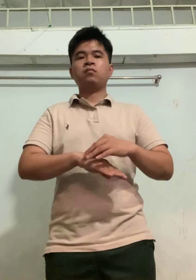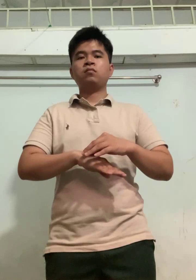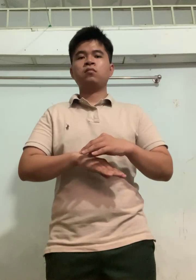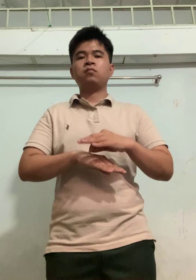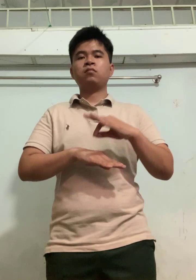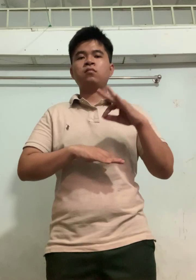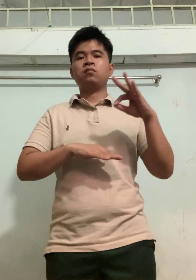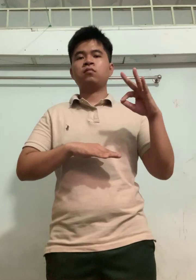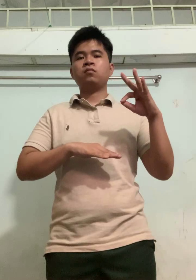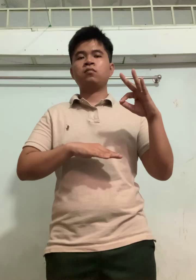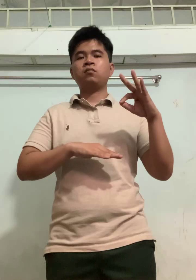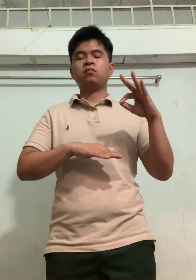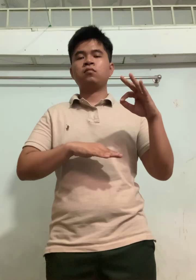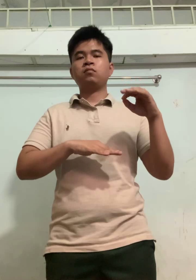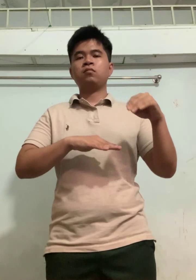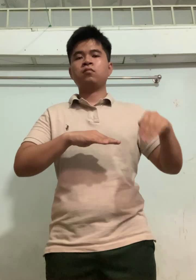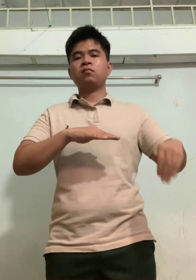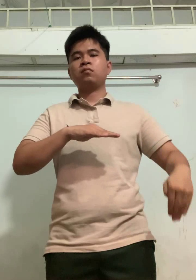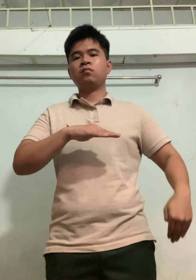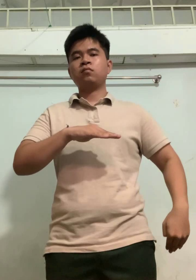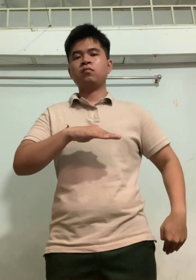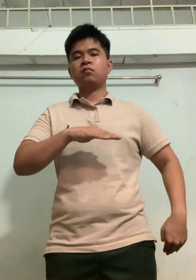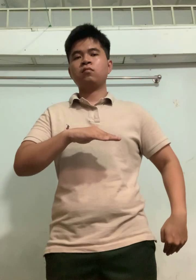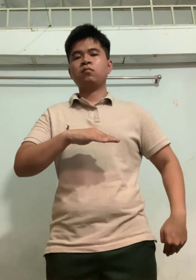tuan sau